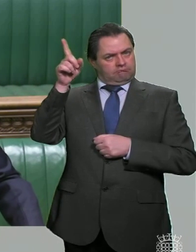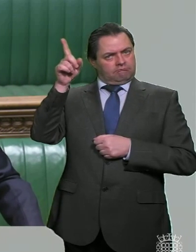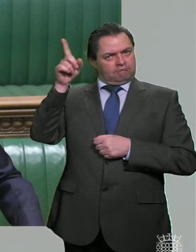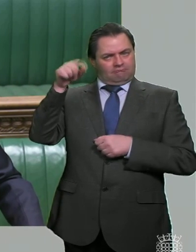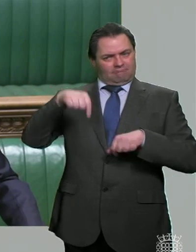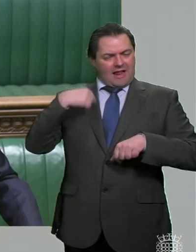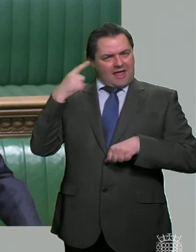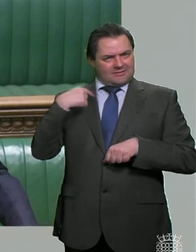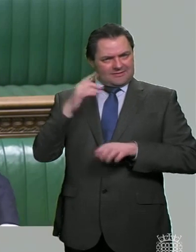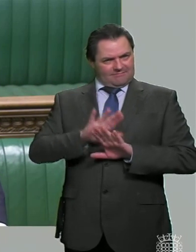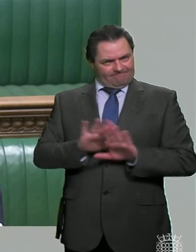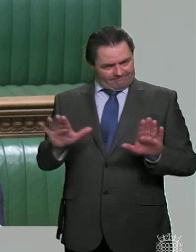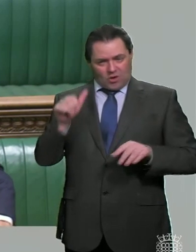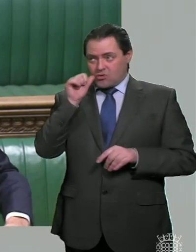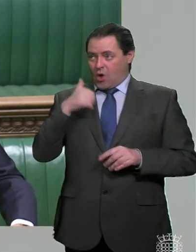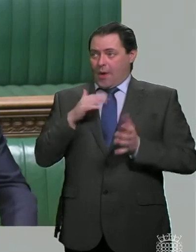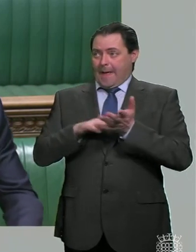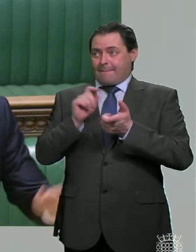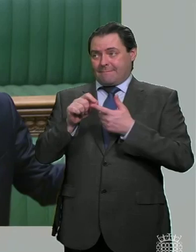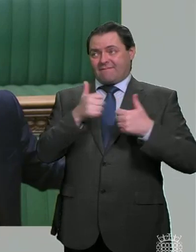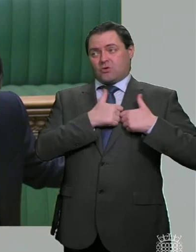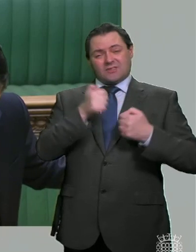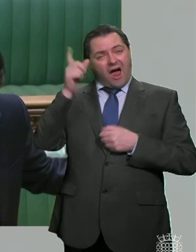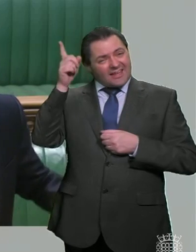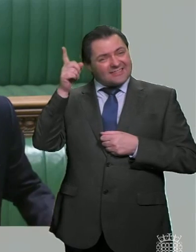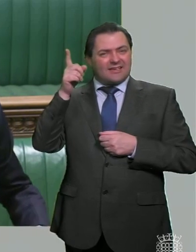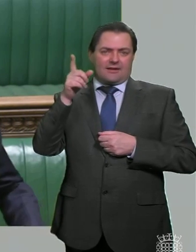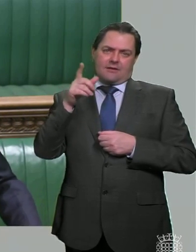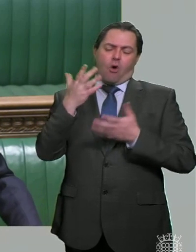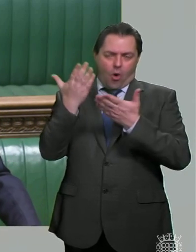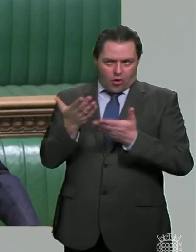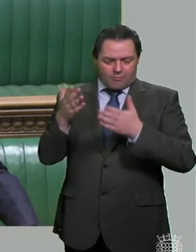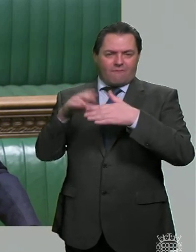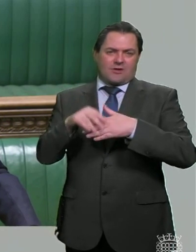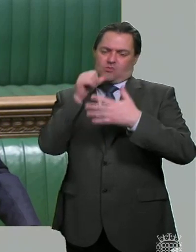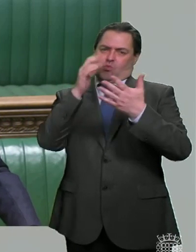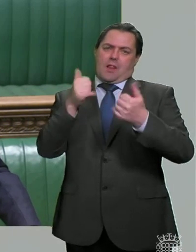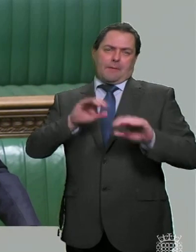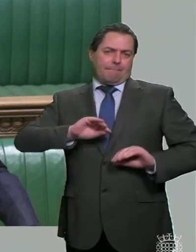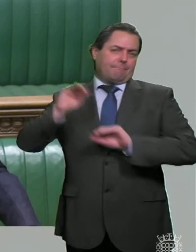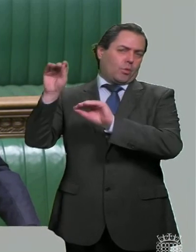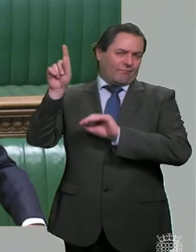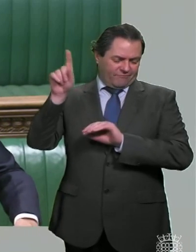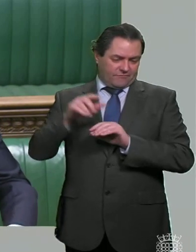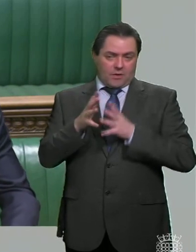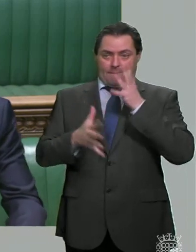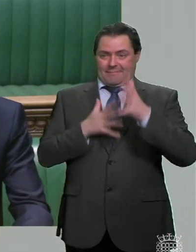I know my honourable Friend the Member for Darlington will particularly welcome this announcement.